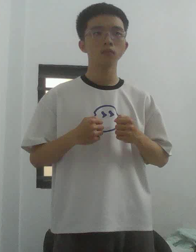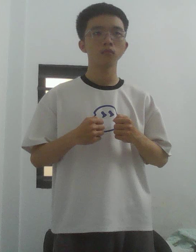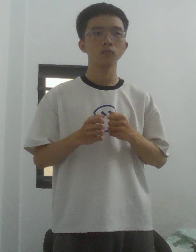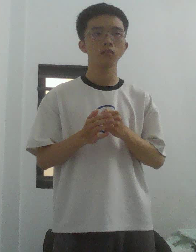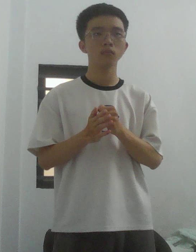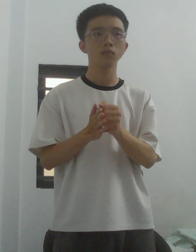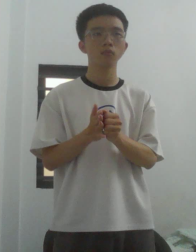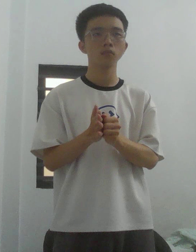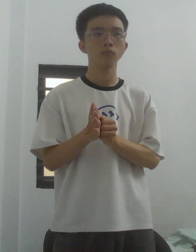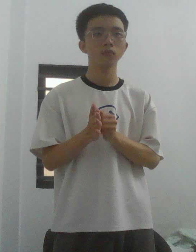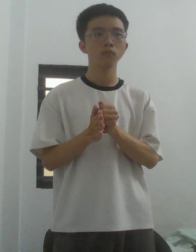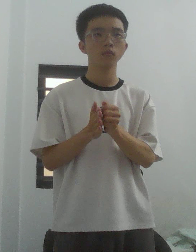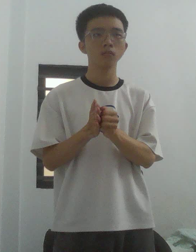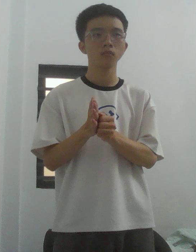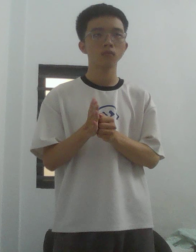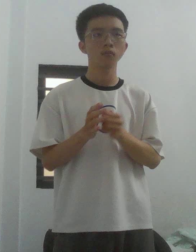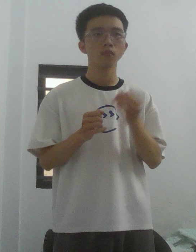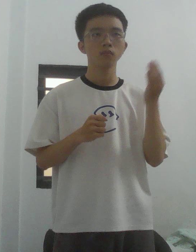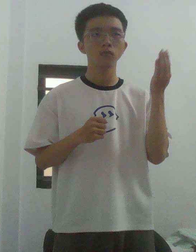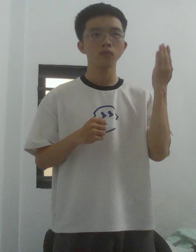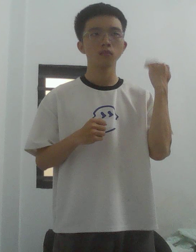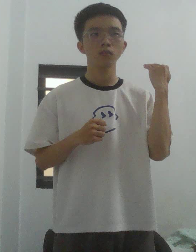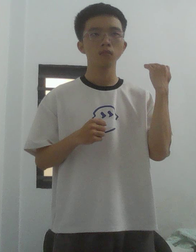thang truoc